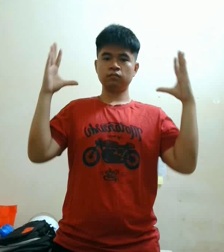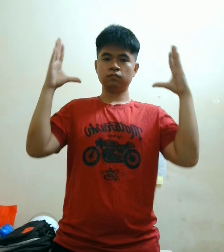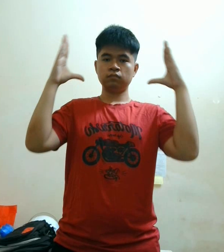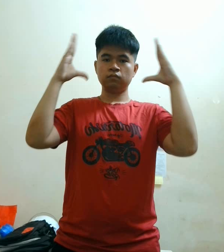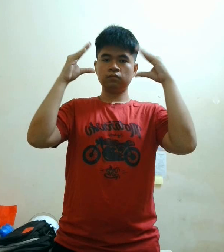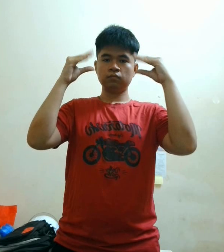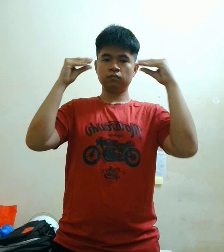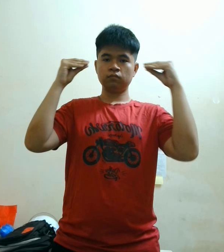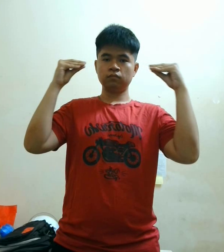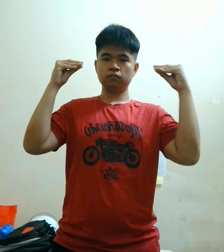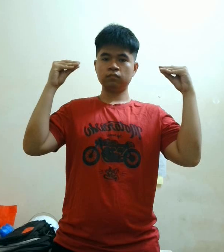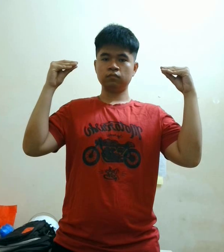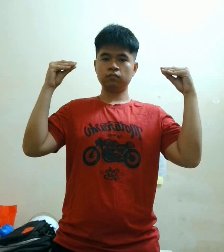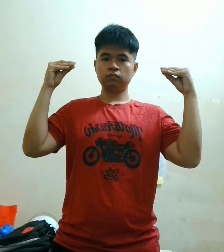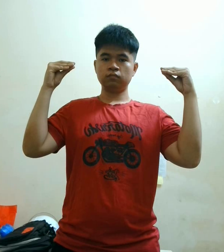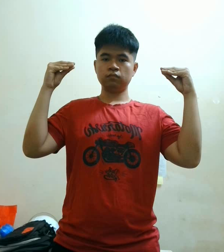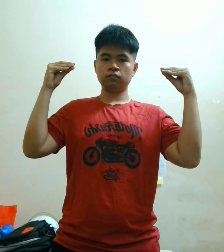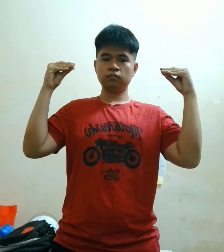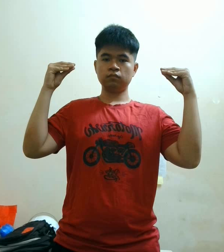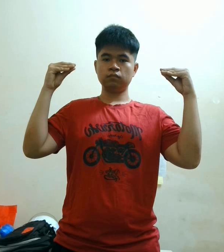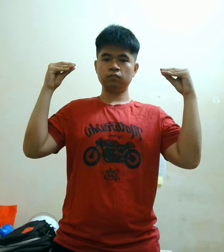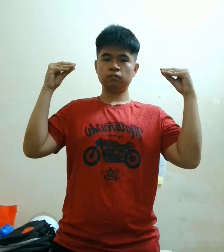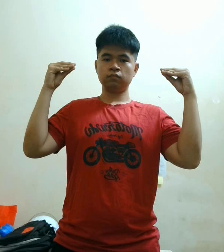buoi toi